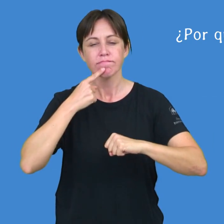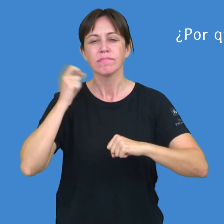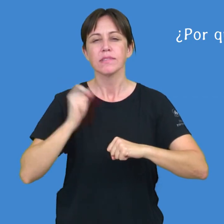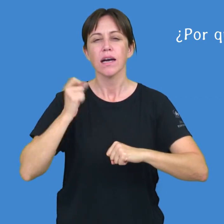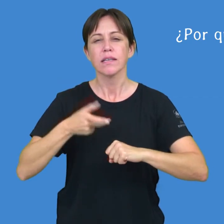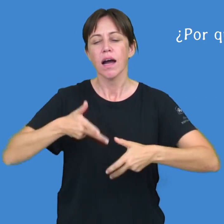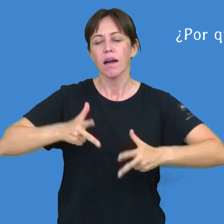frecuente